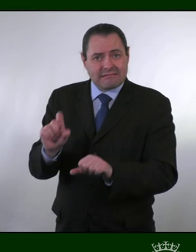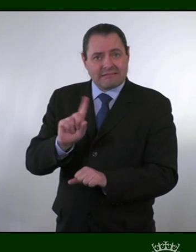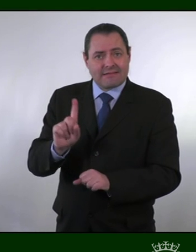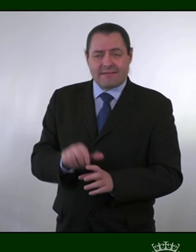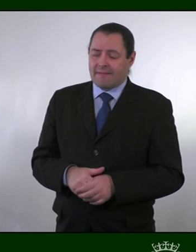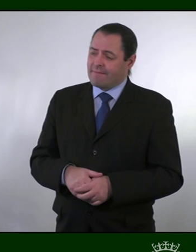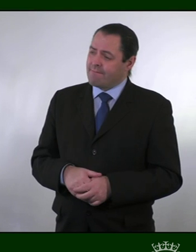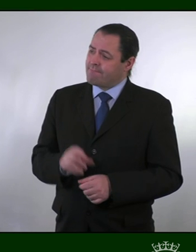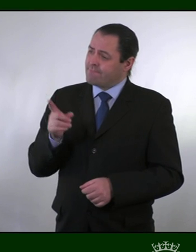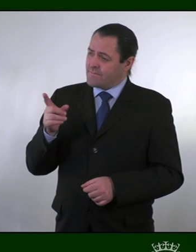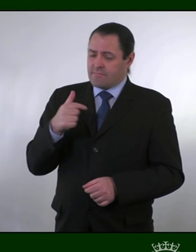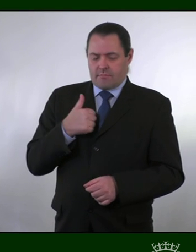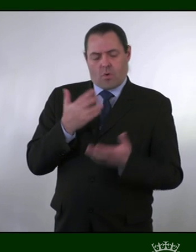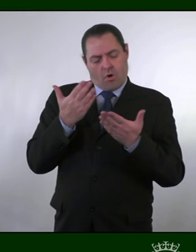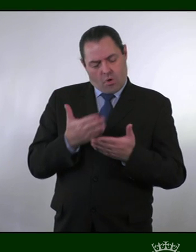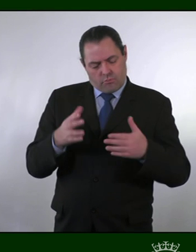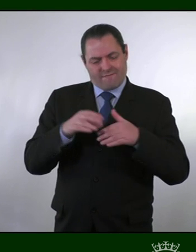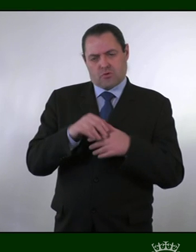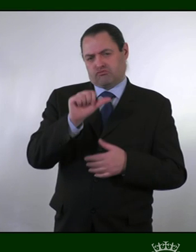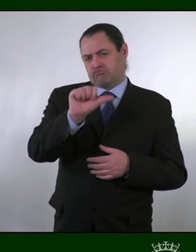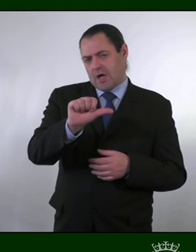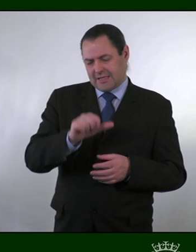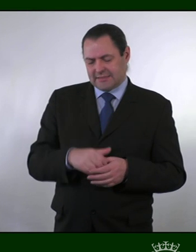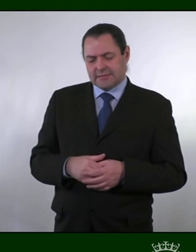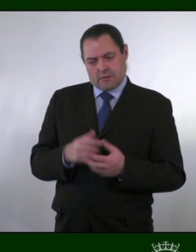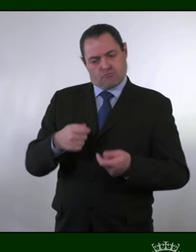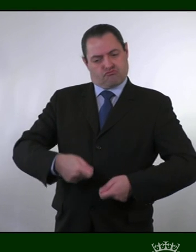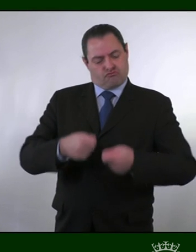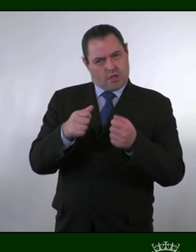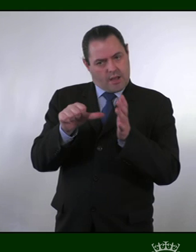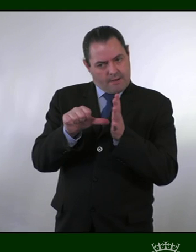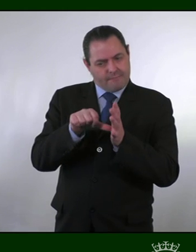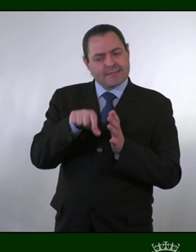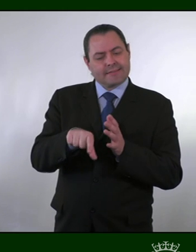My hon. Friend is entirely right to raise that issue.